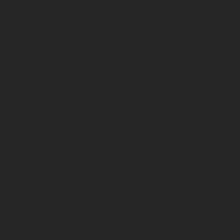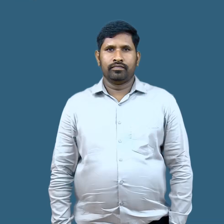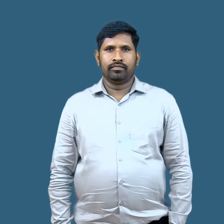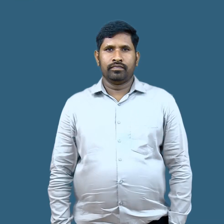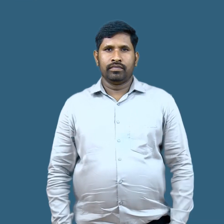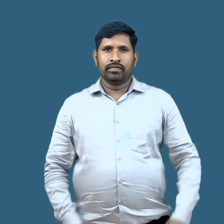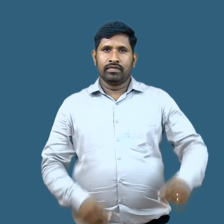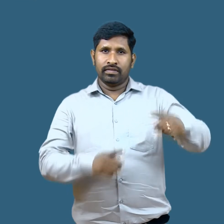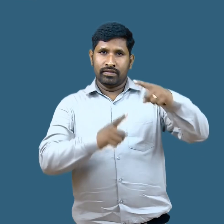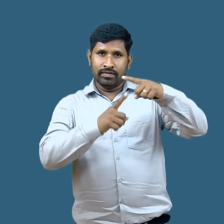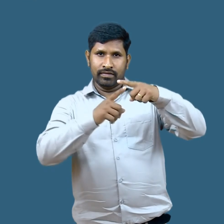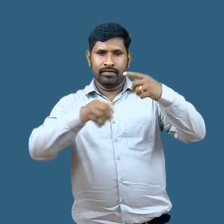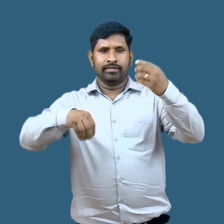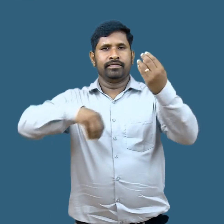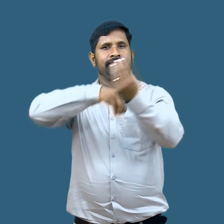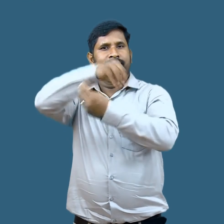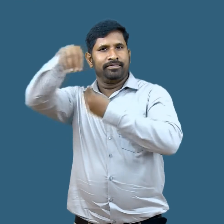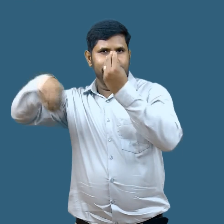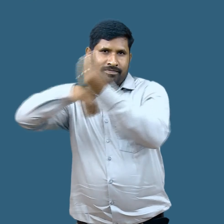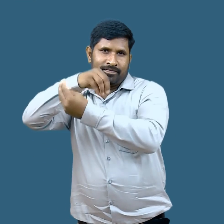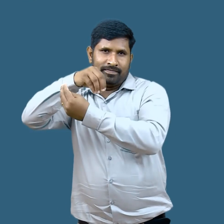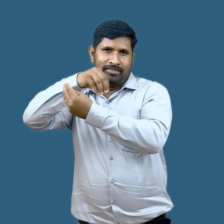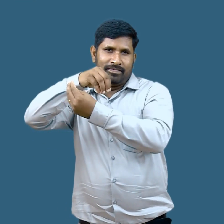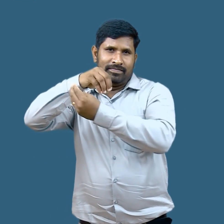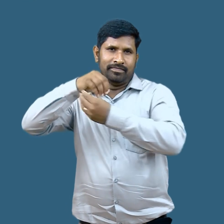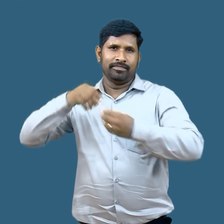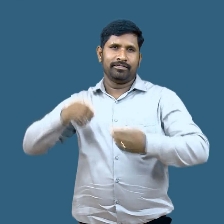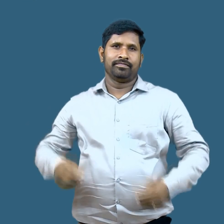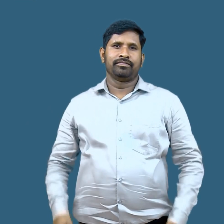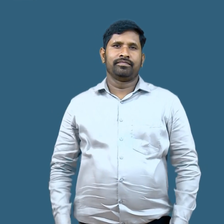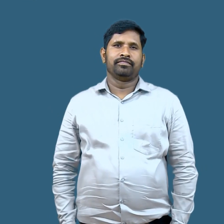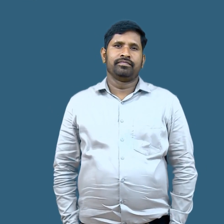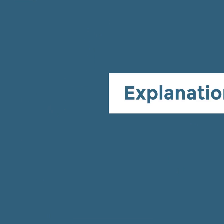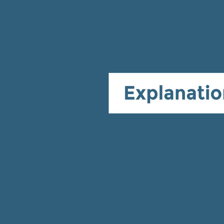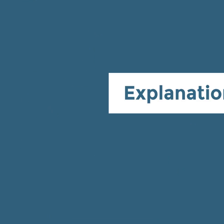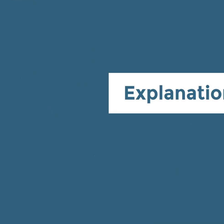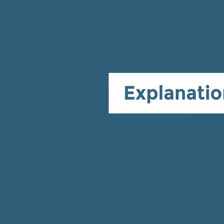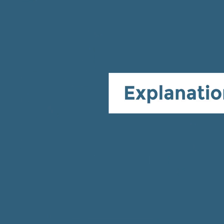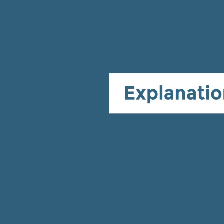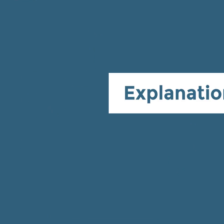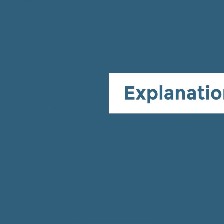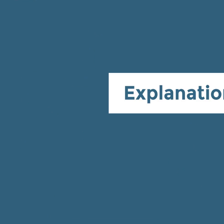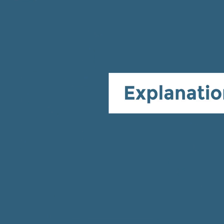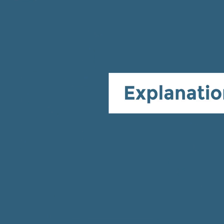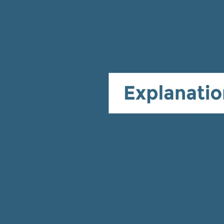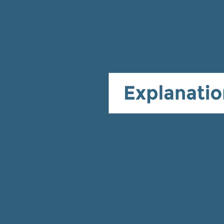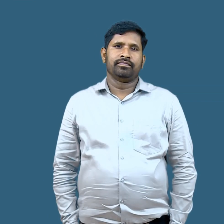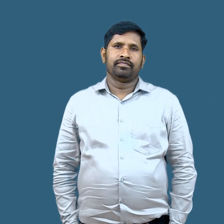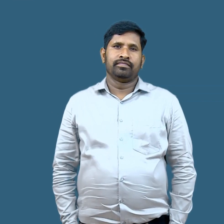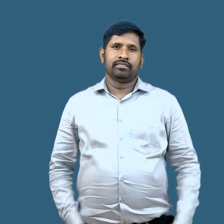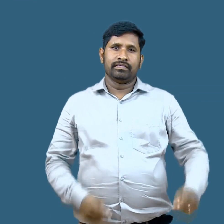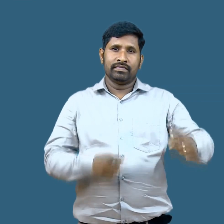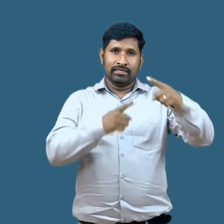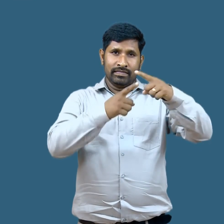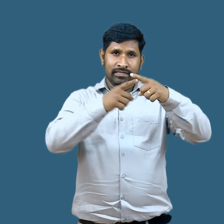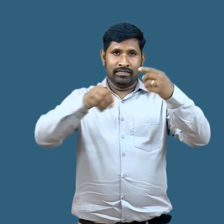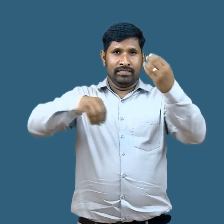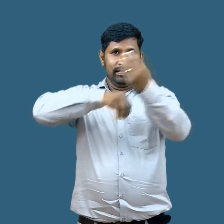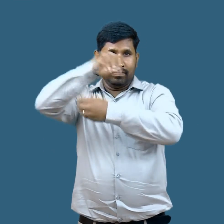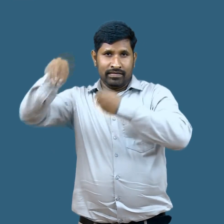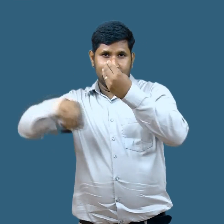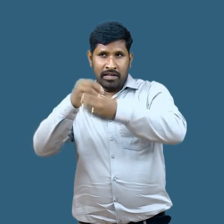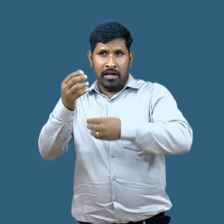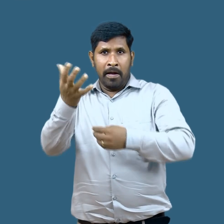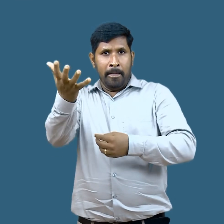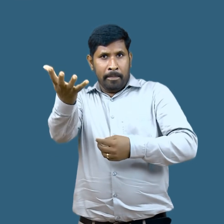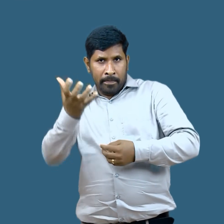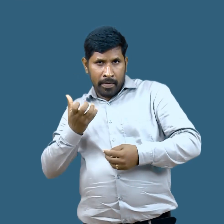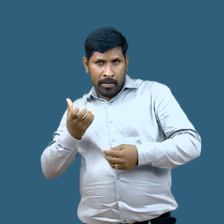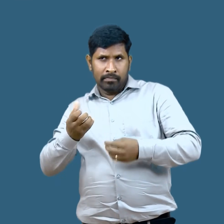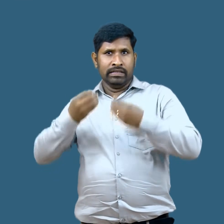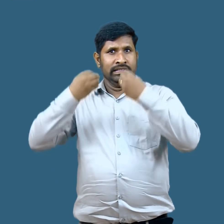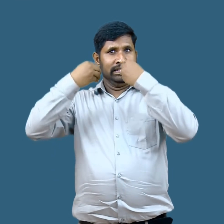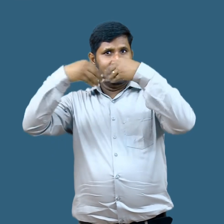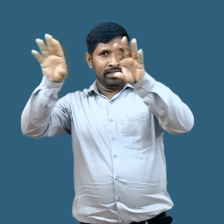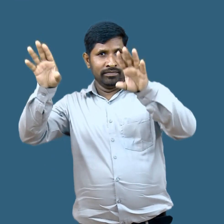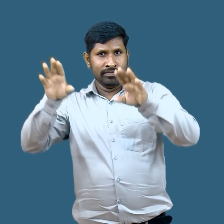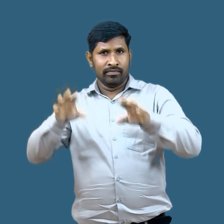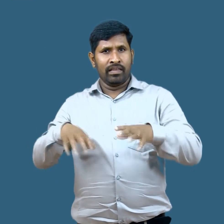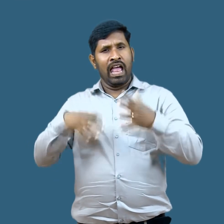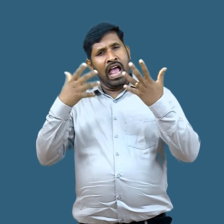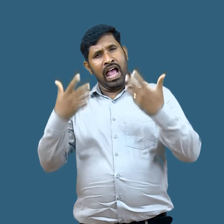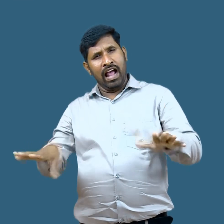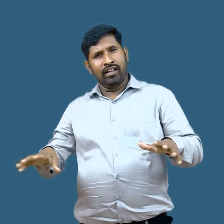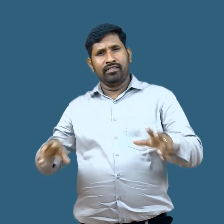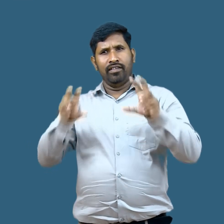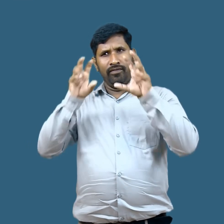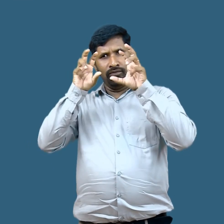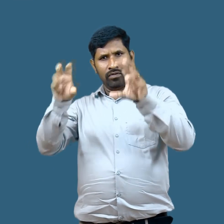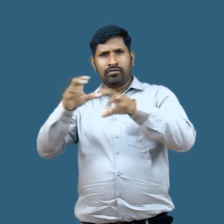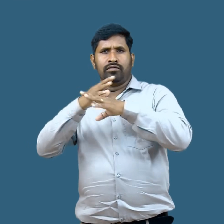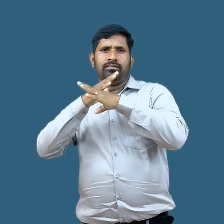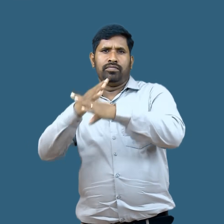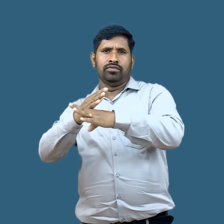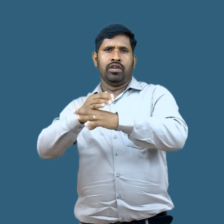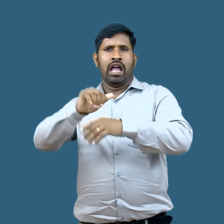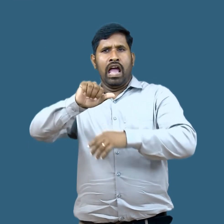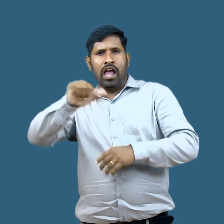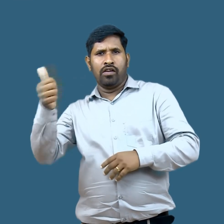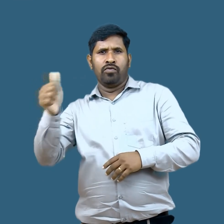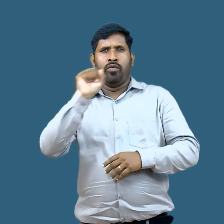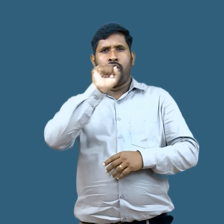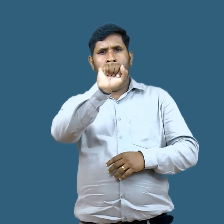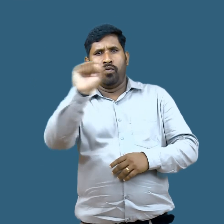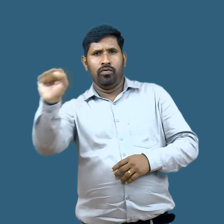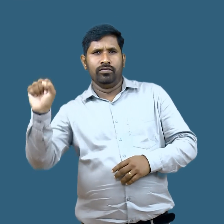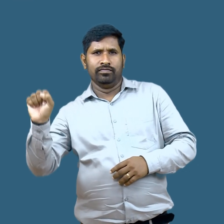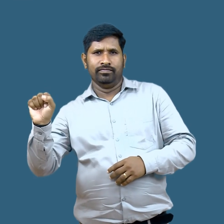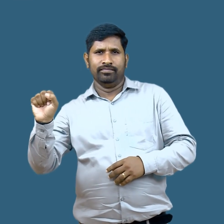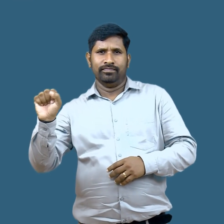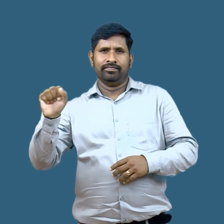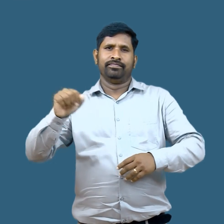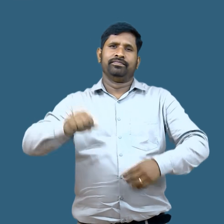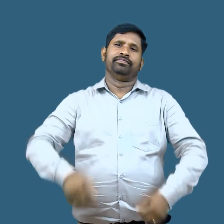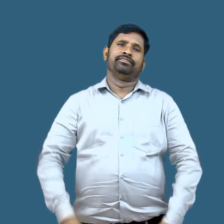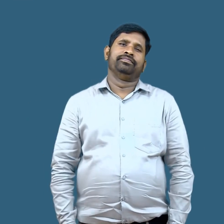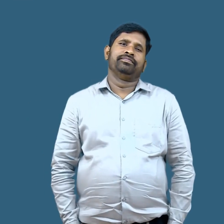Trade (Financial Term)